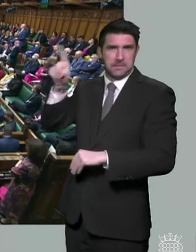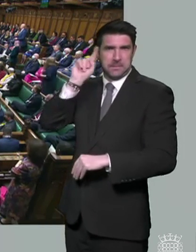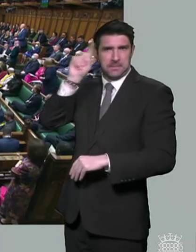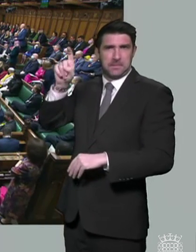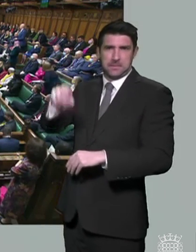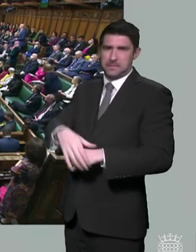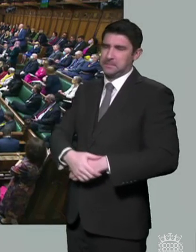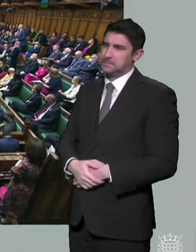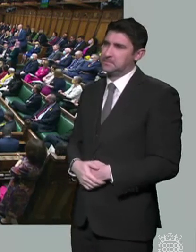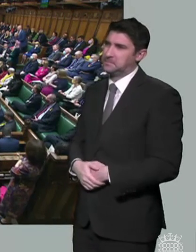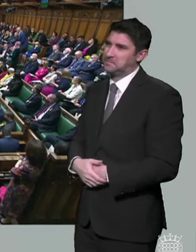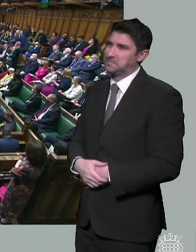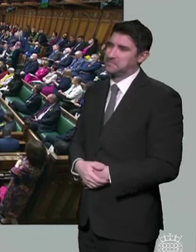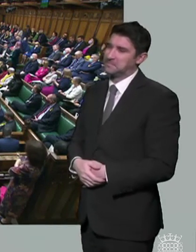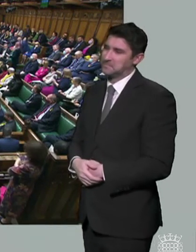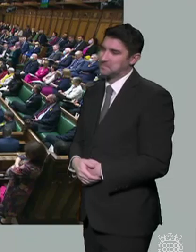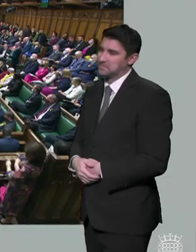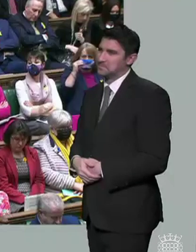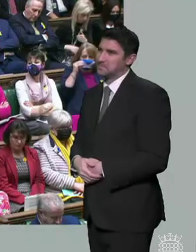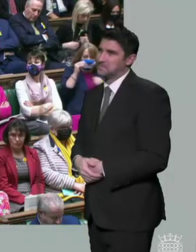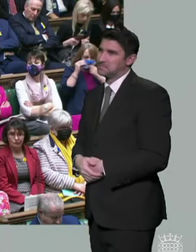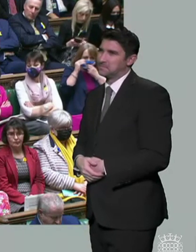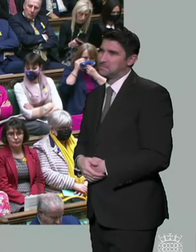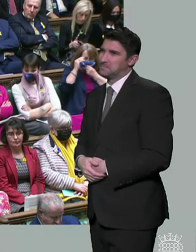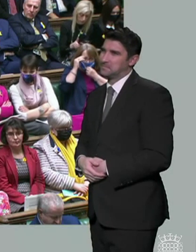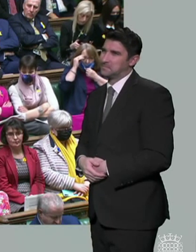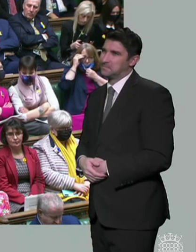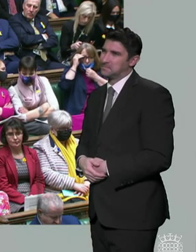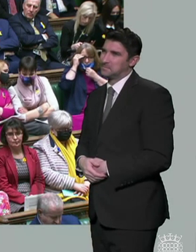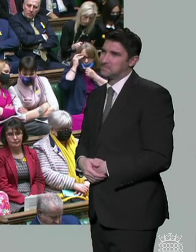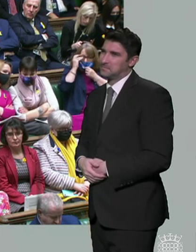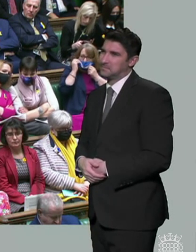My Wales-based constituent works for the British International School in Ukraine.